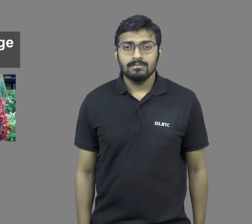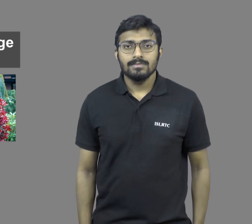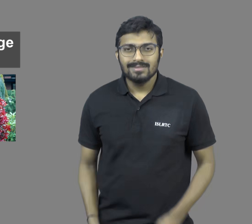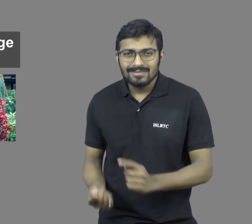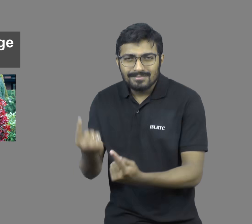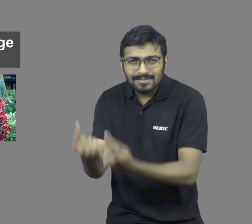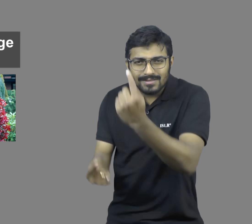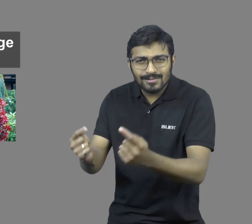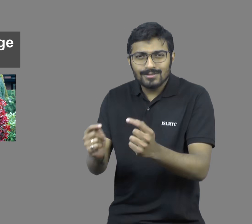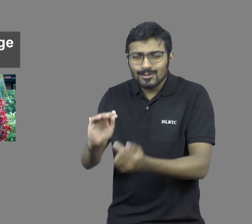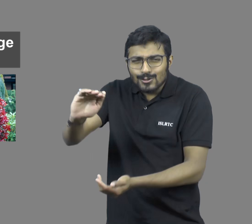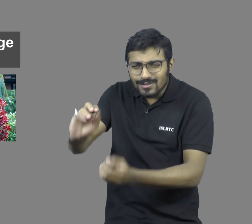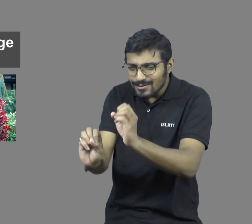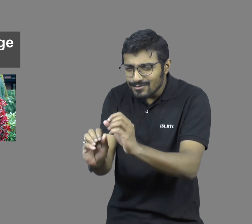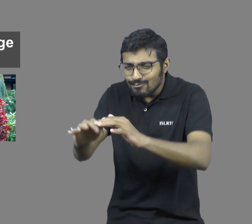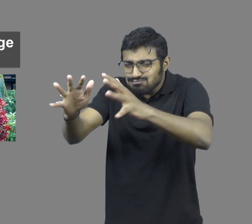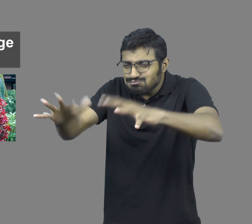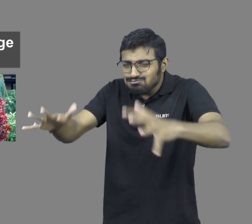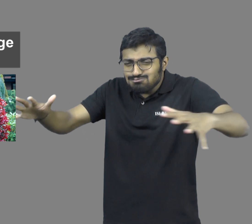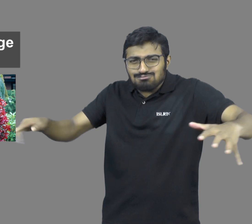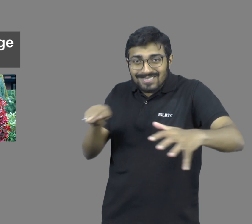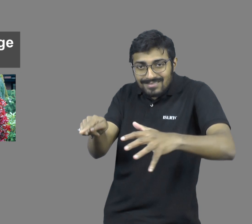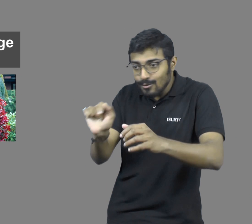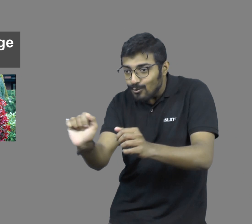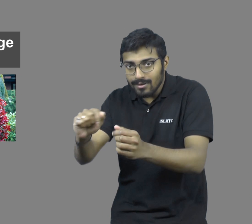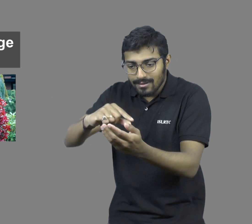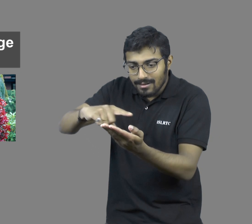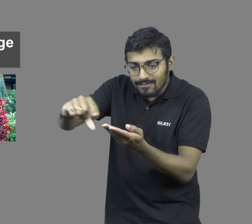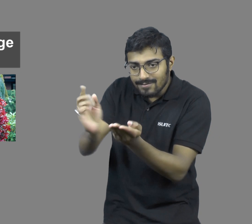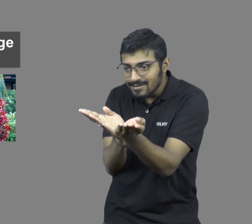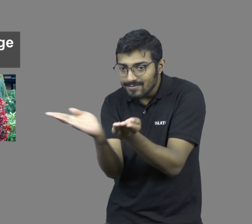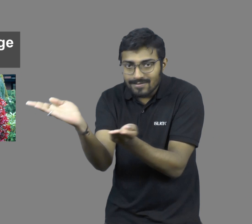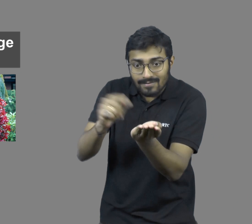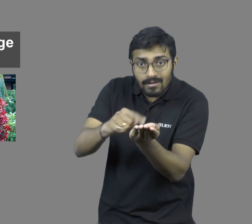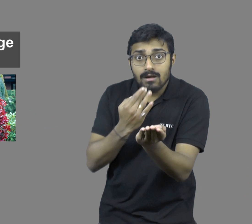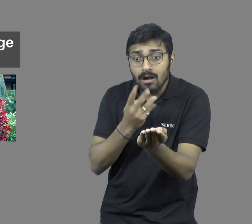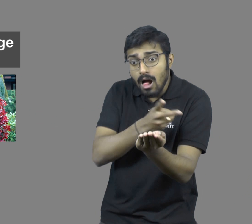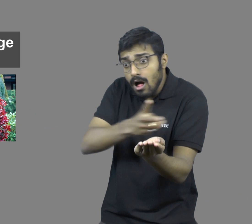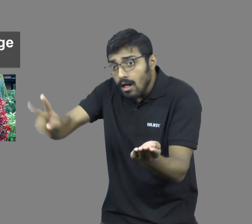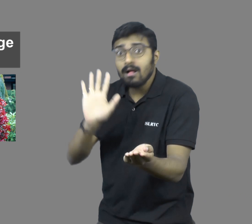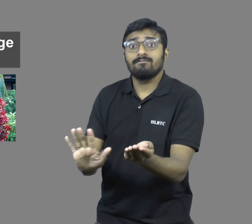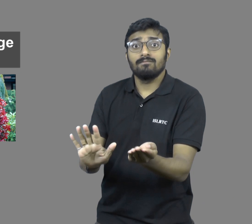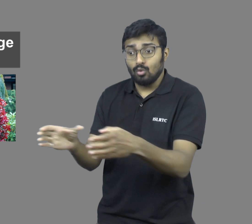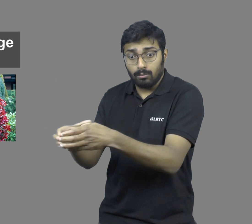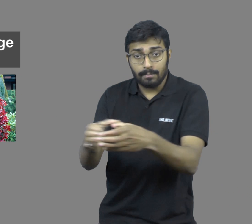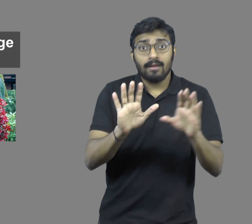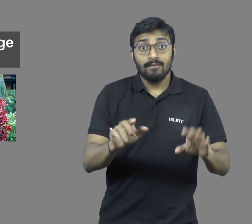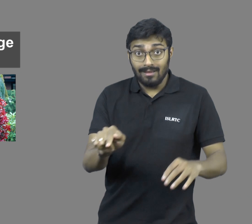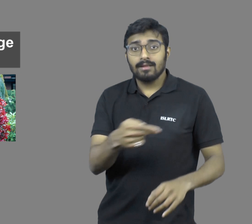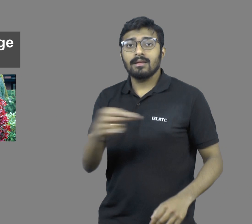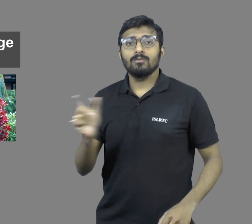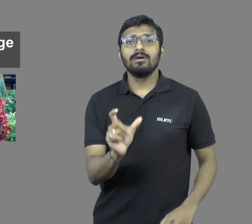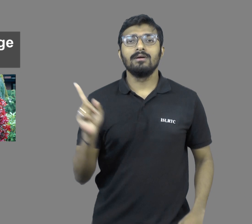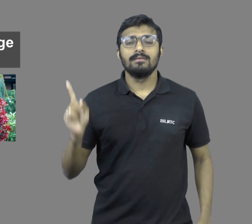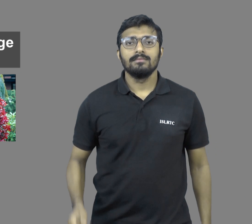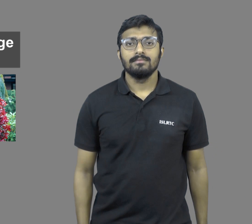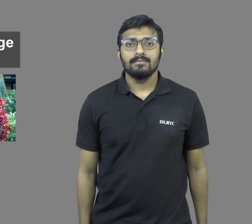Coloured Follage Shrubs